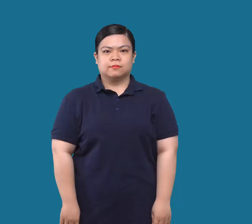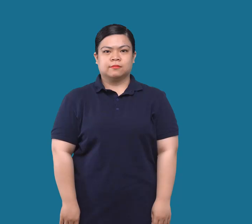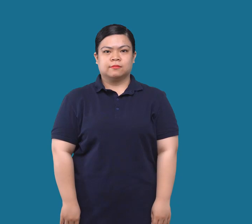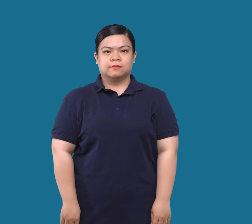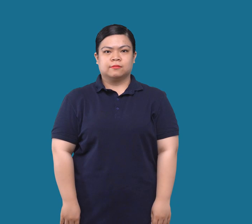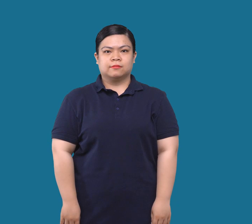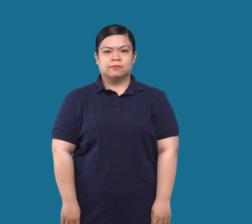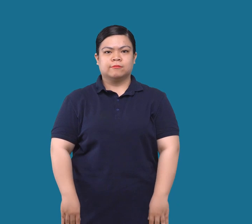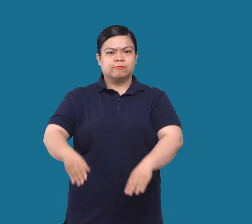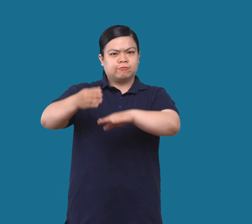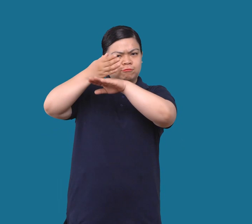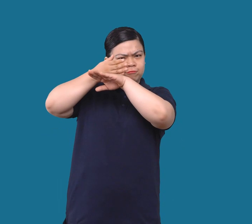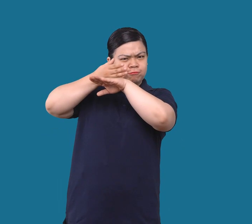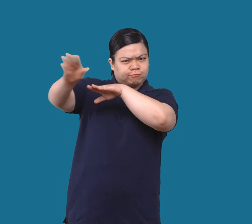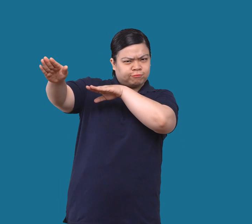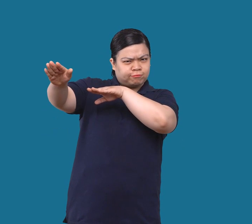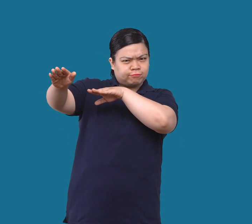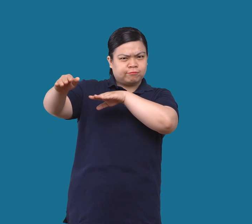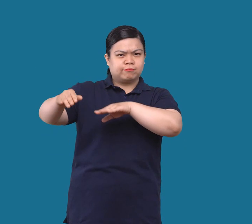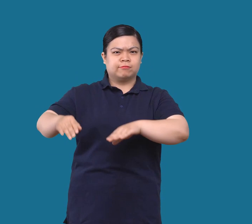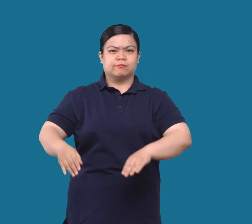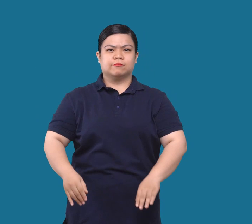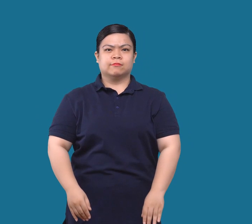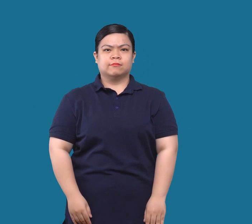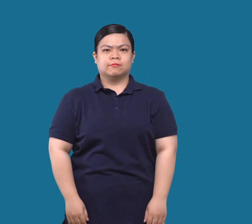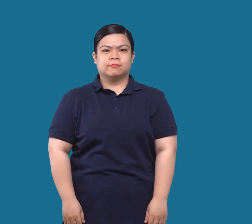phòng chống